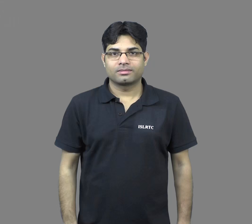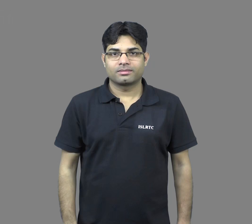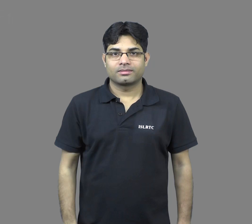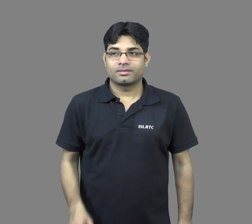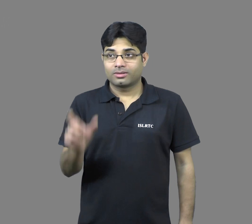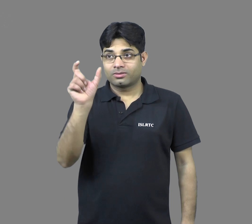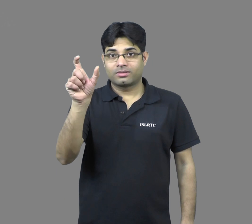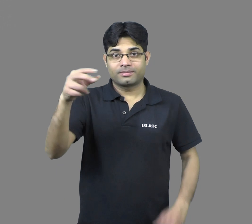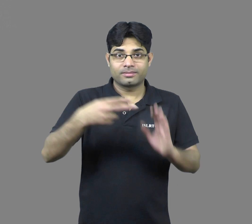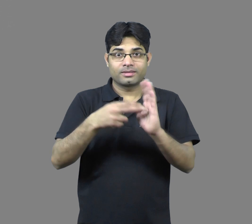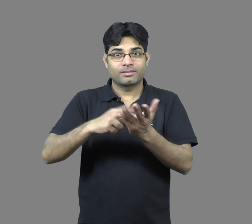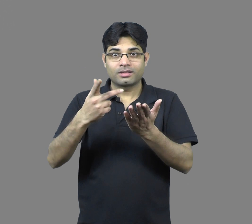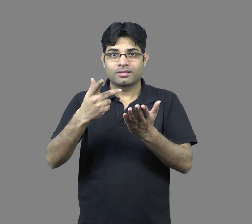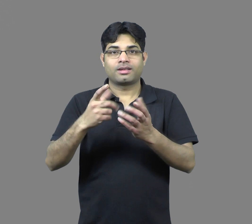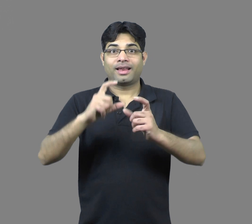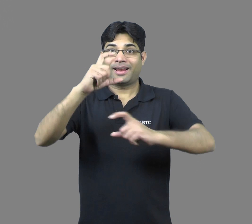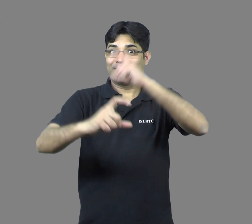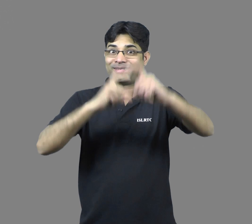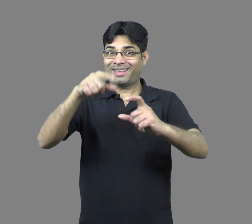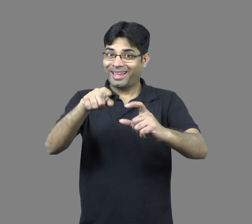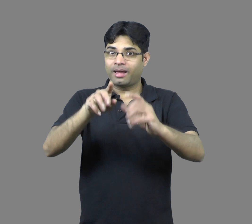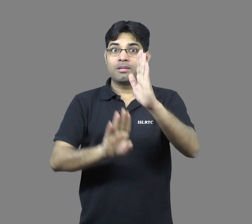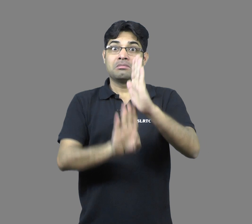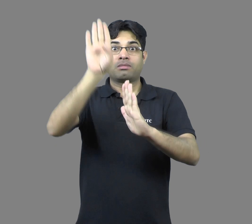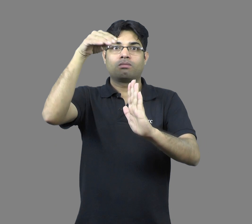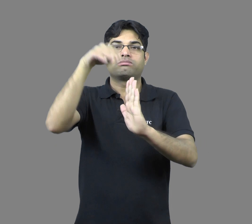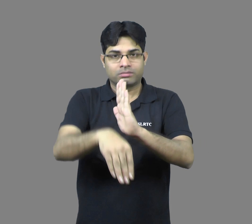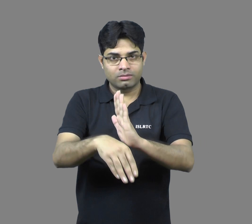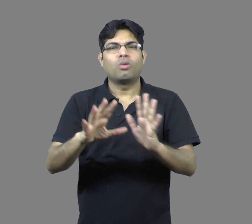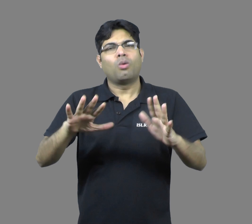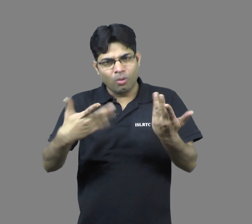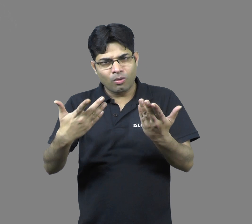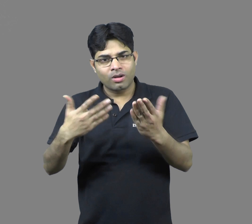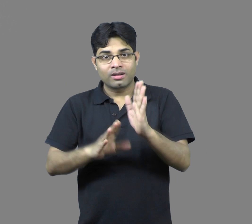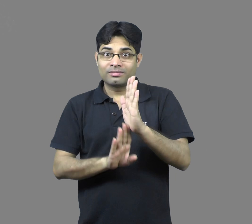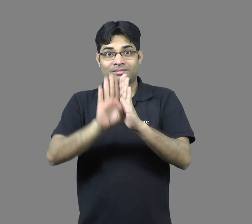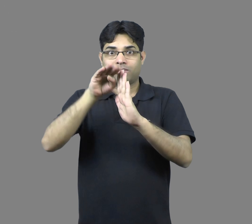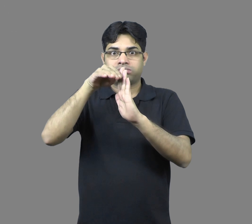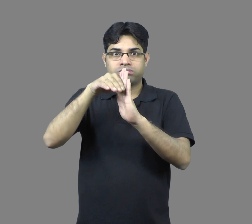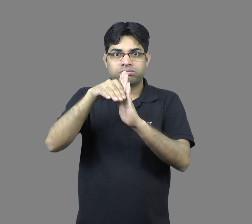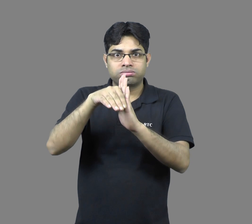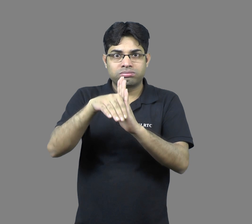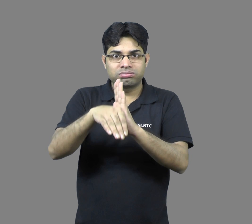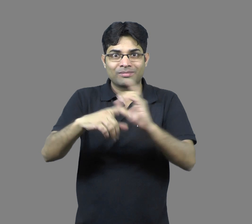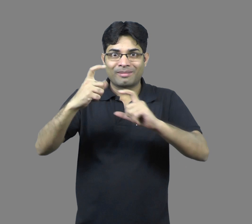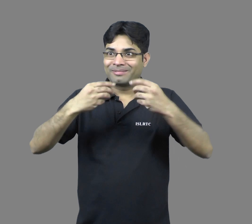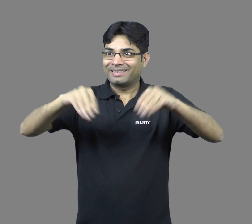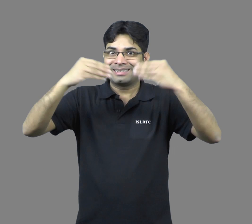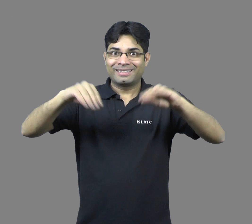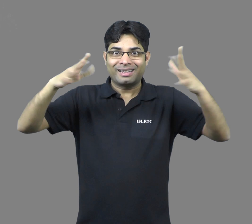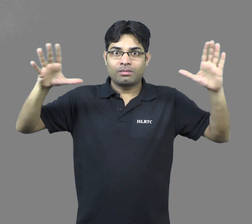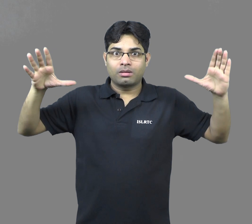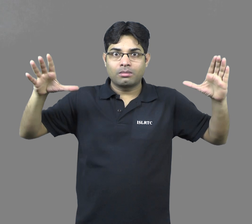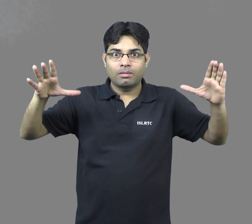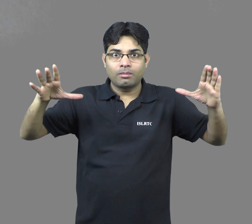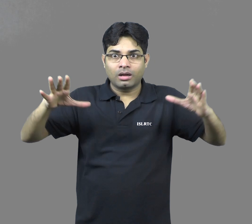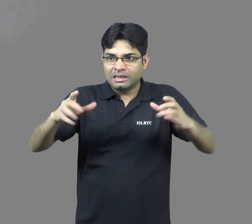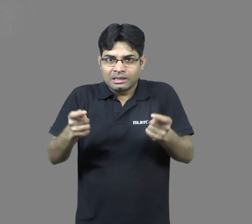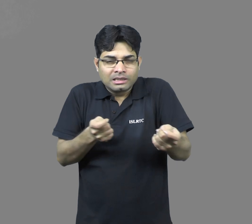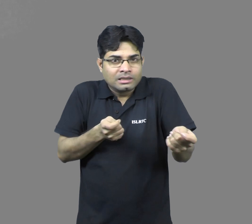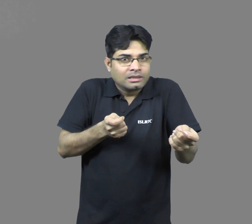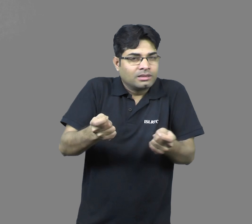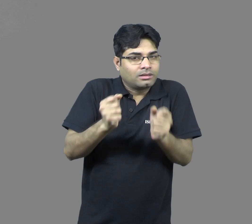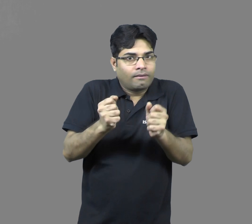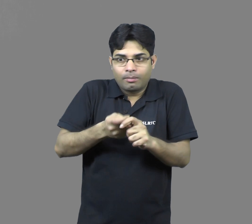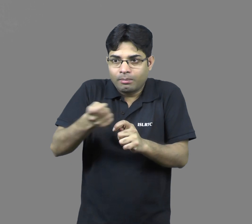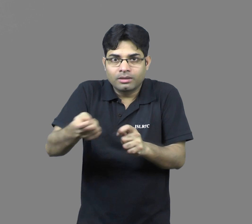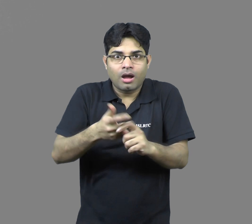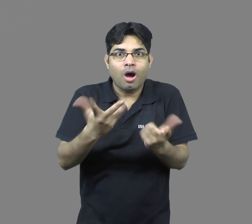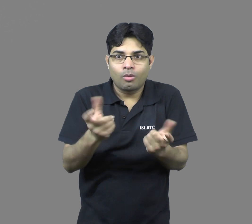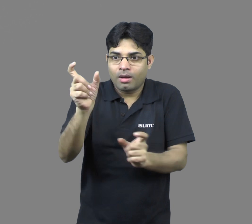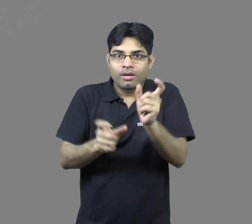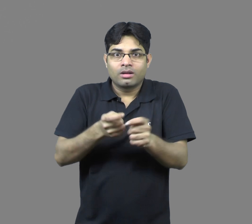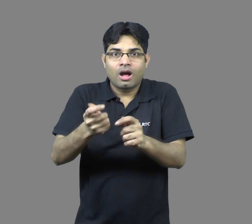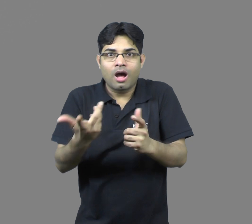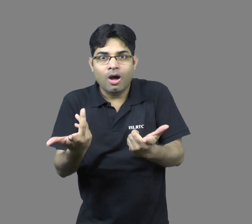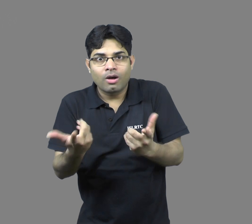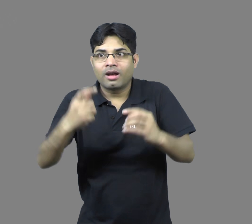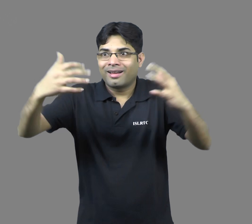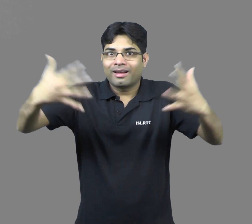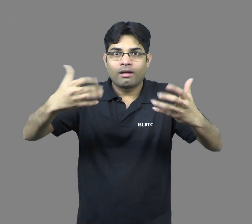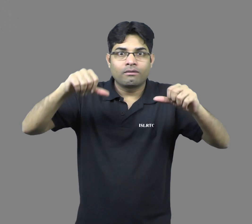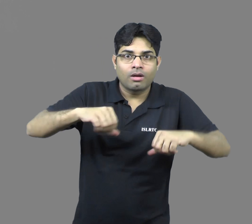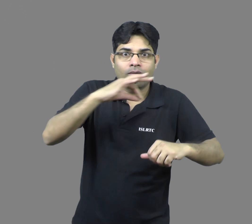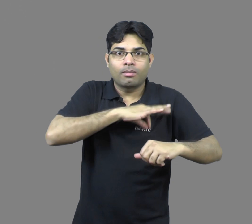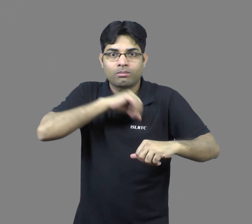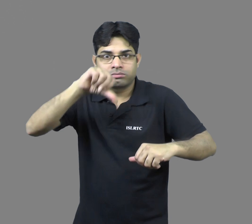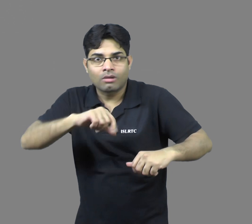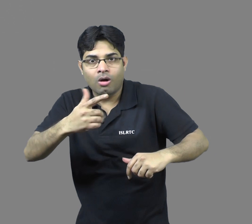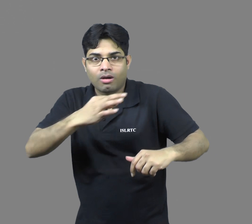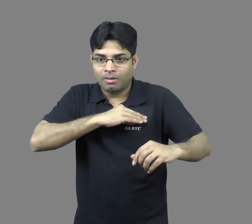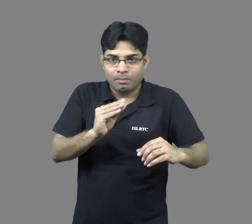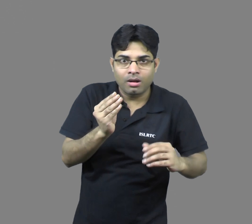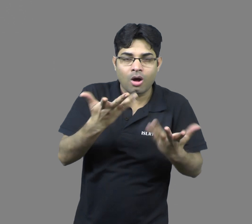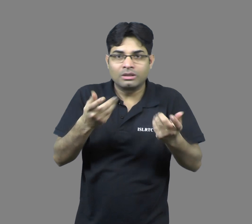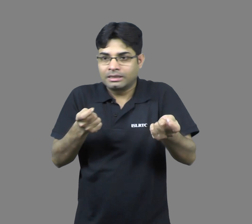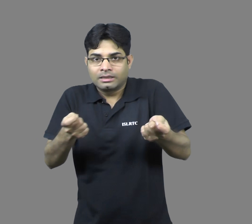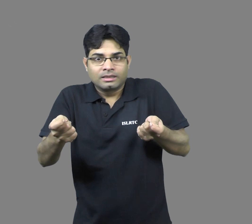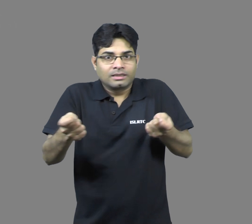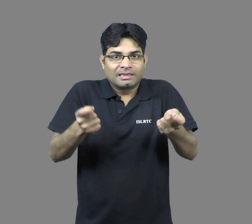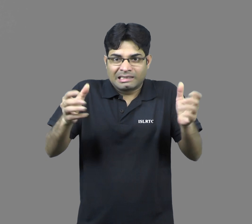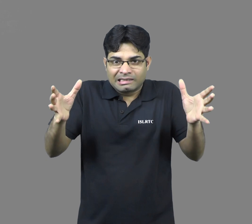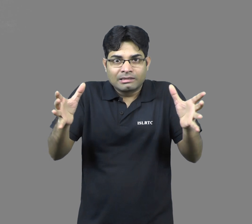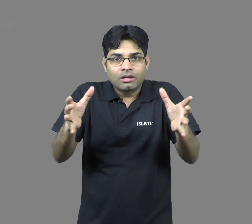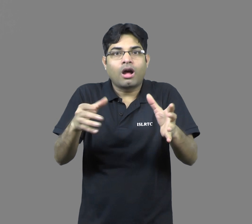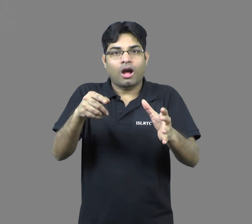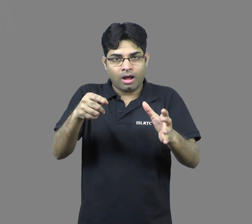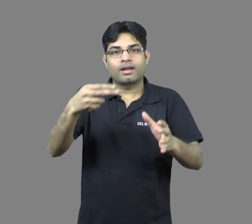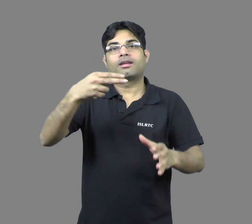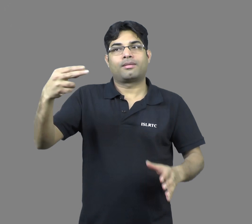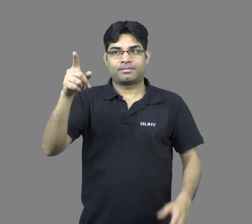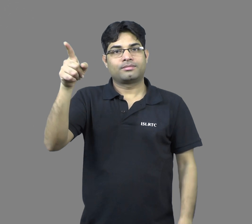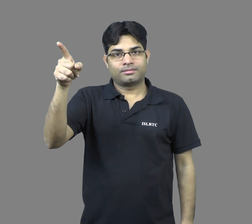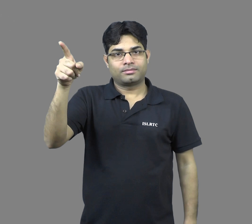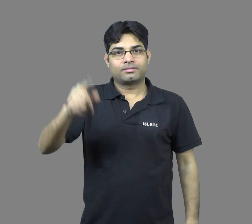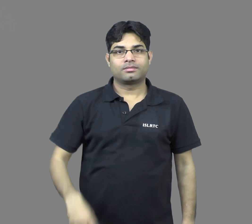Collapse